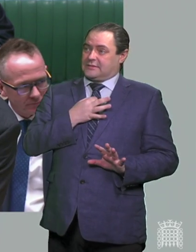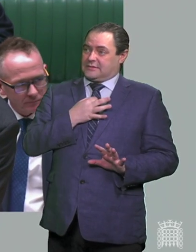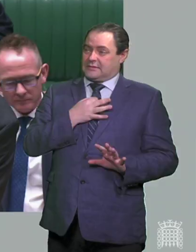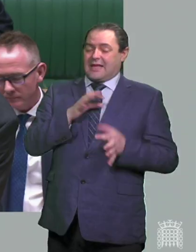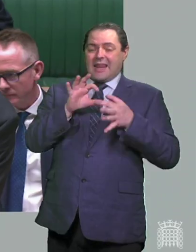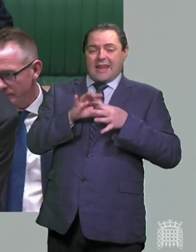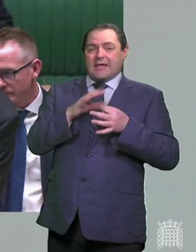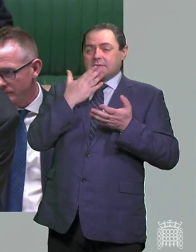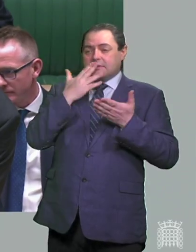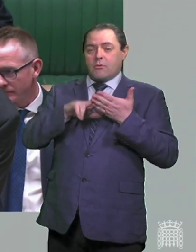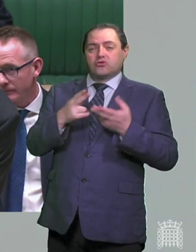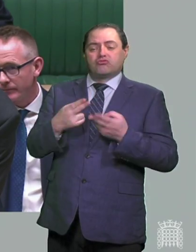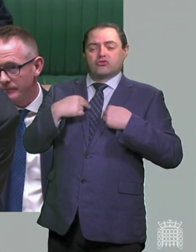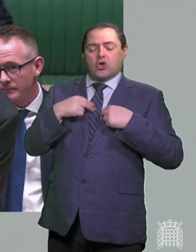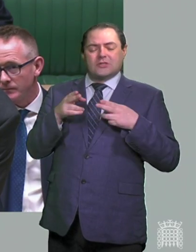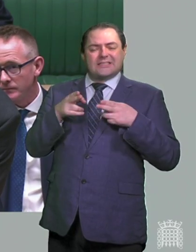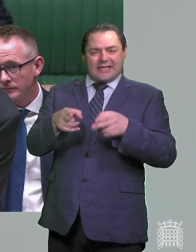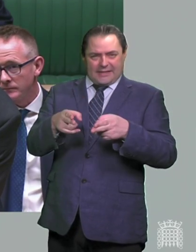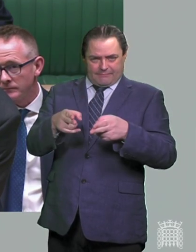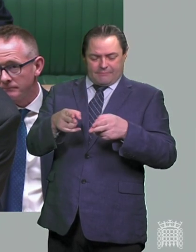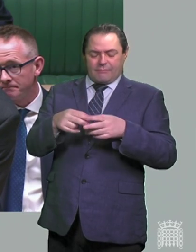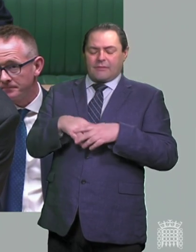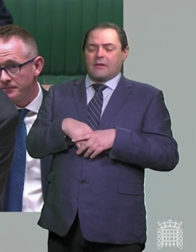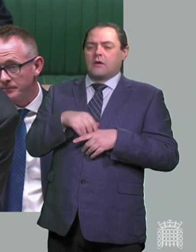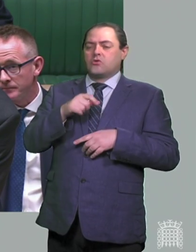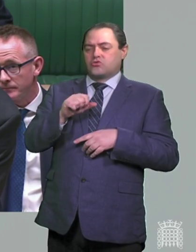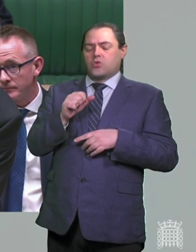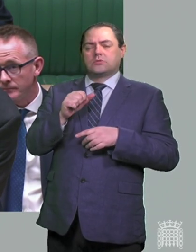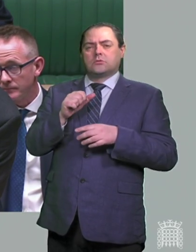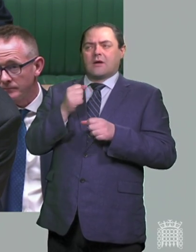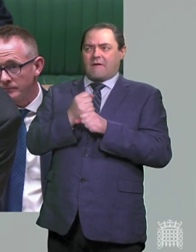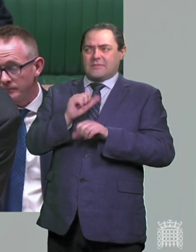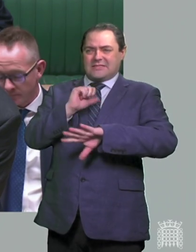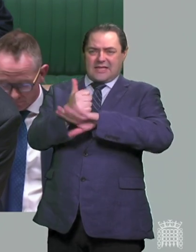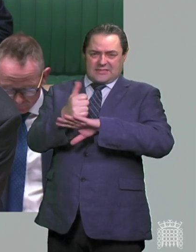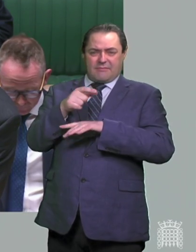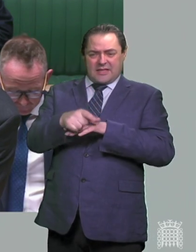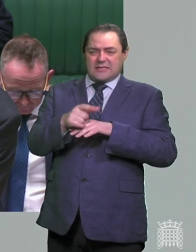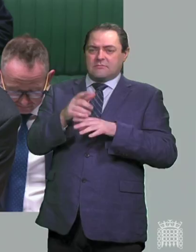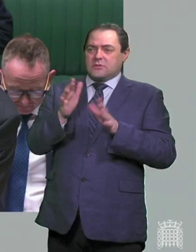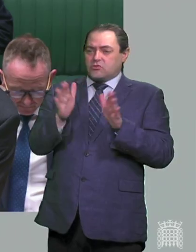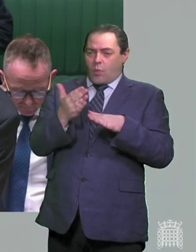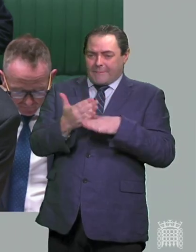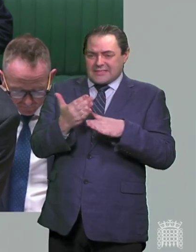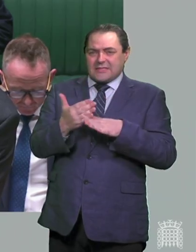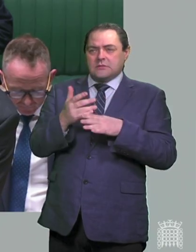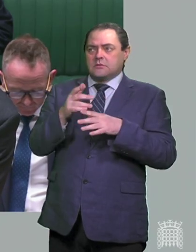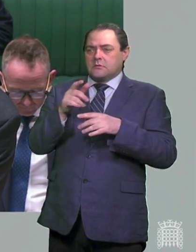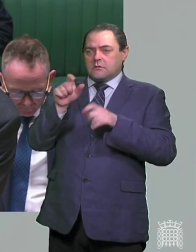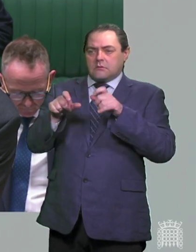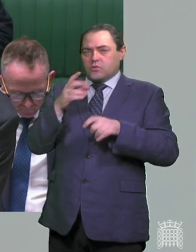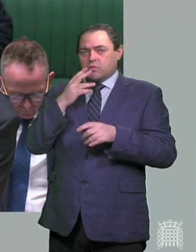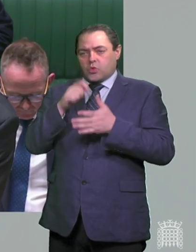I would also say that the Scottish Government proceeded with a deposit return scheme that small businesses, consumers and others are very concerned about.